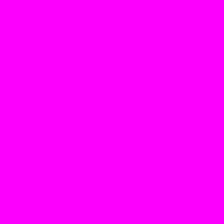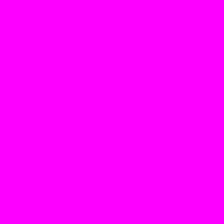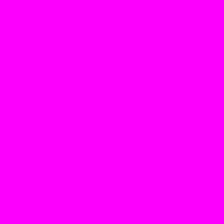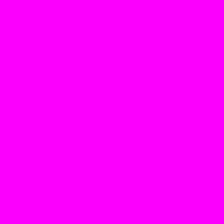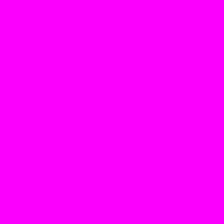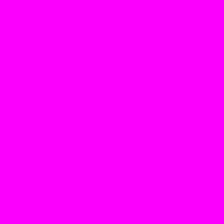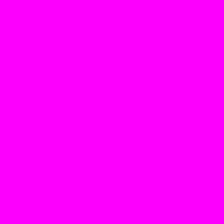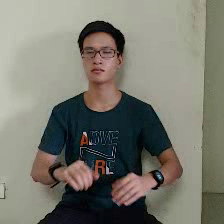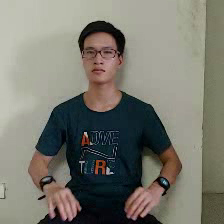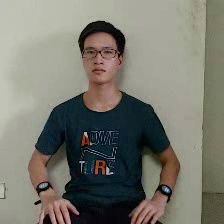Giúp